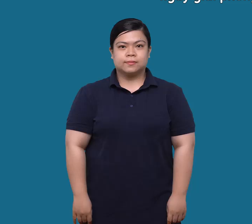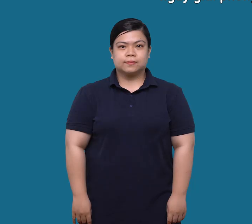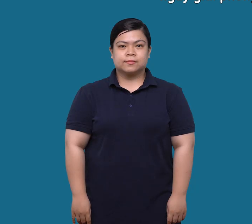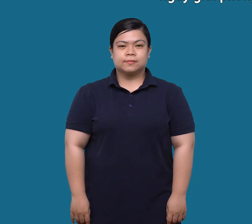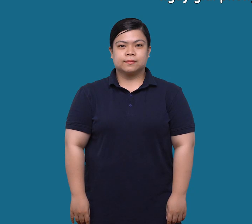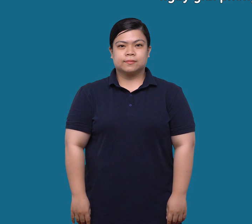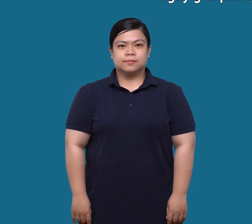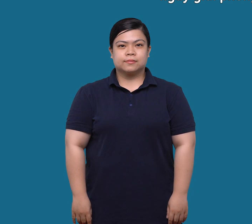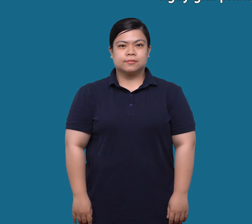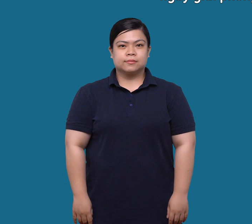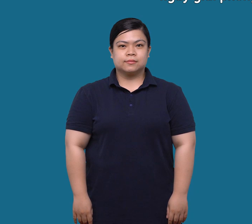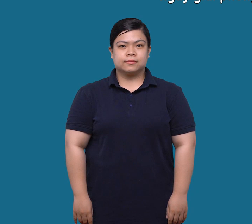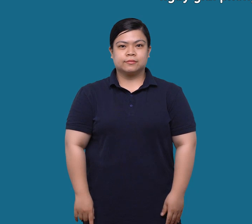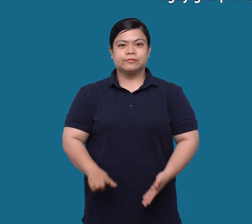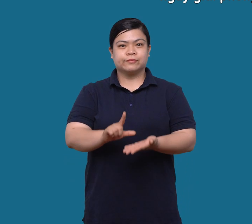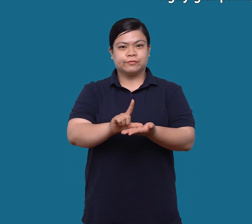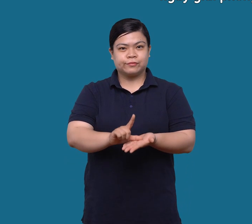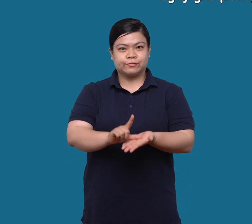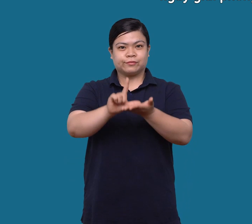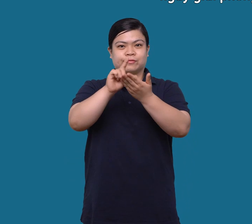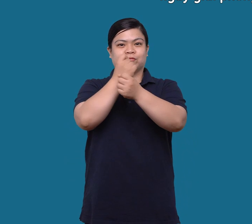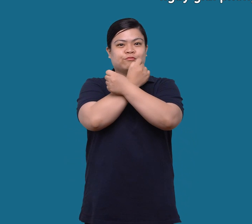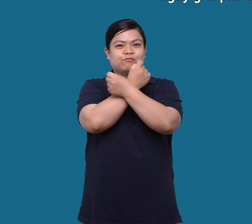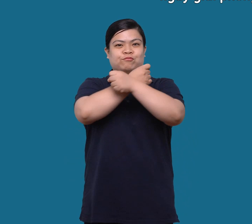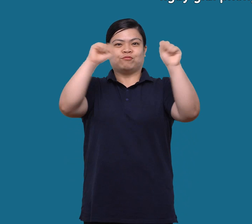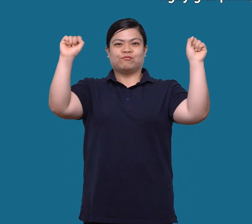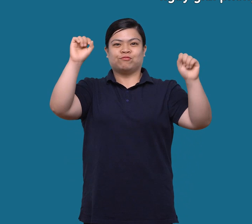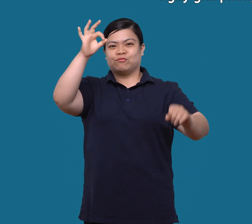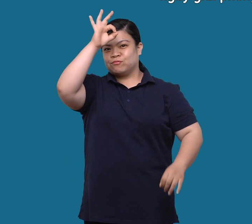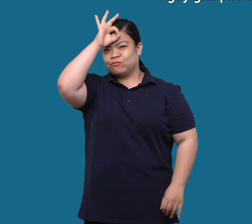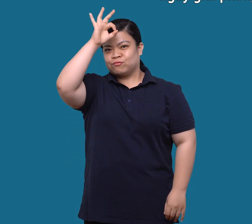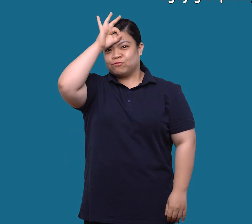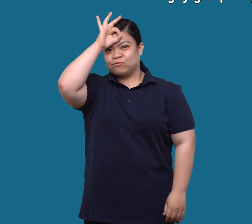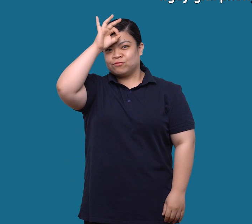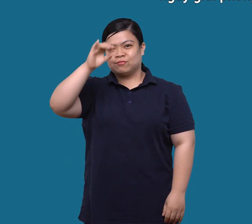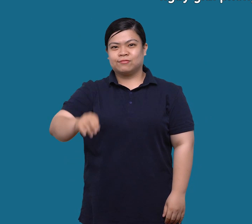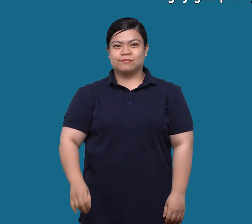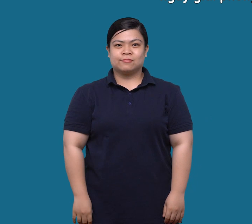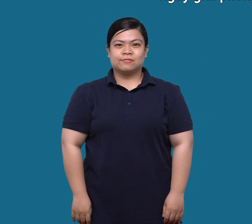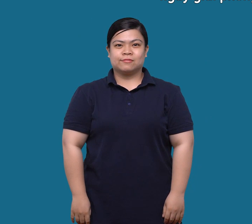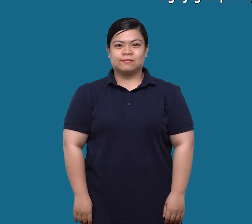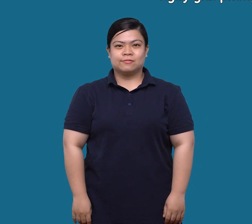ngày giải phóng thủ đô 10/10